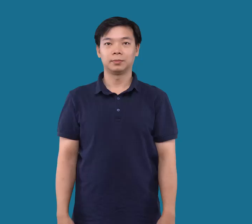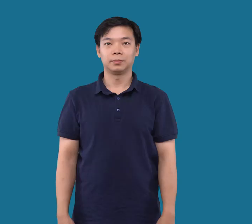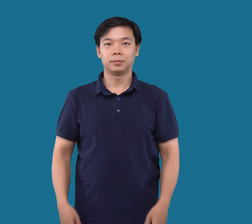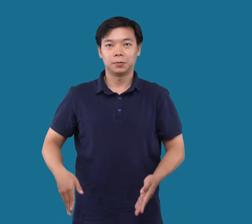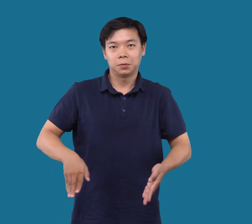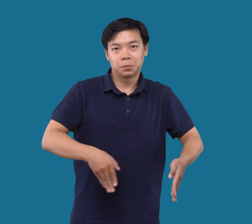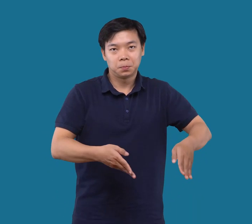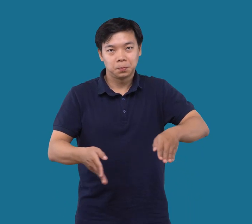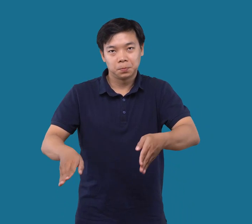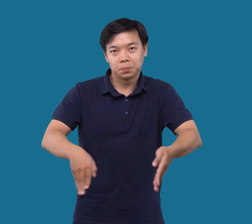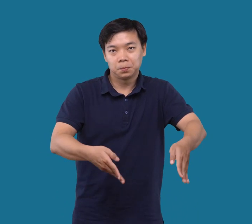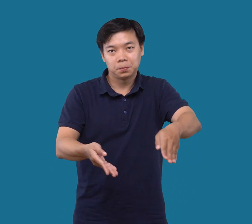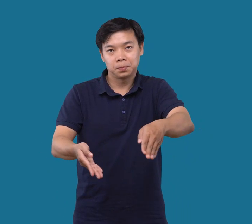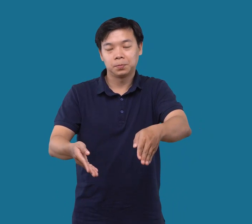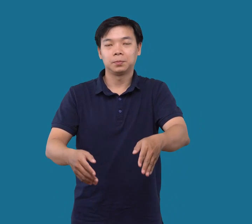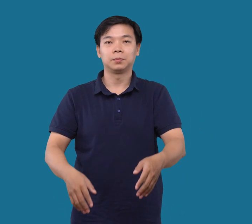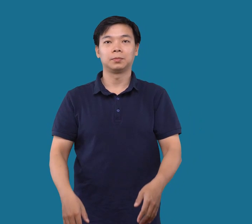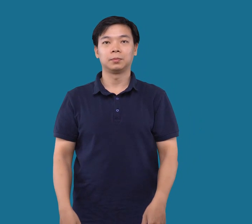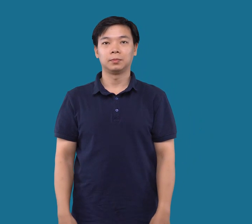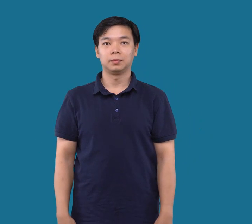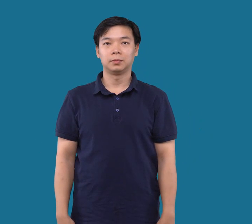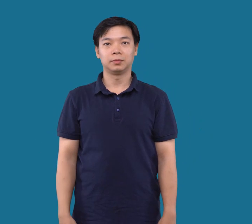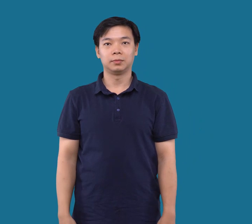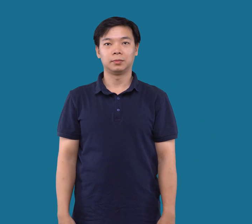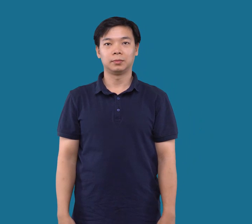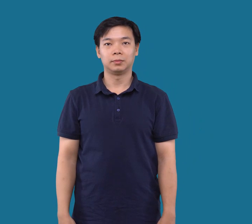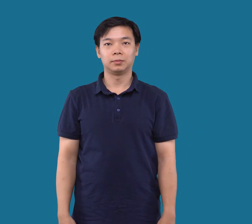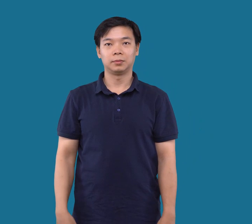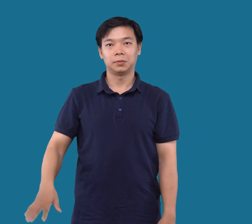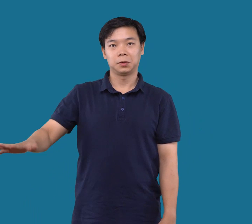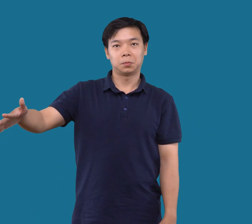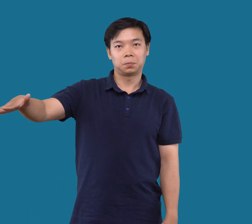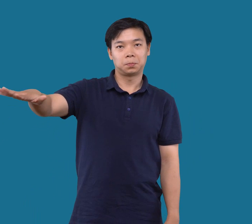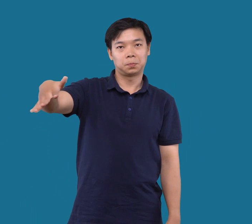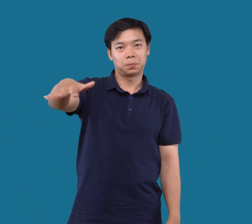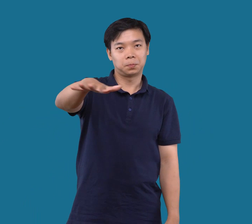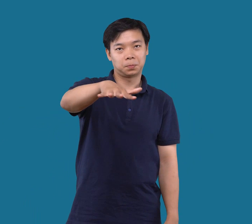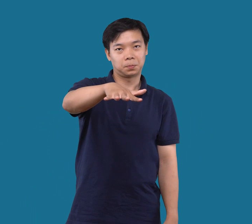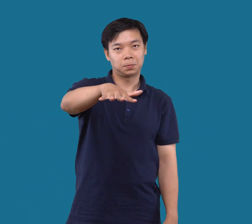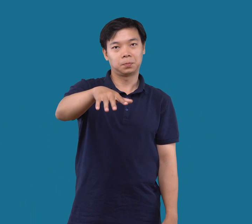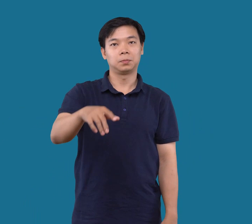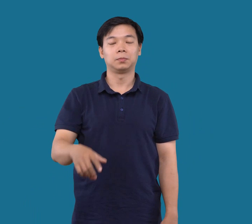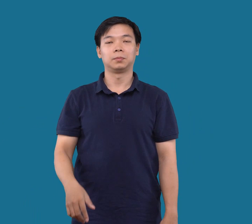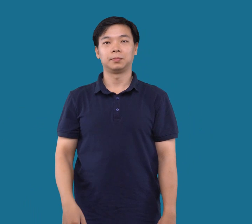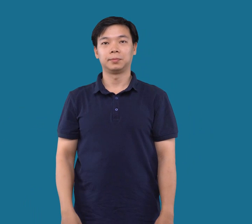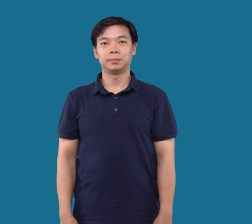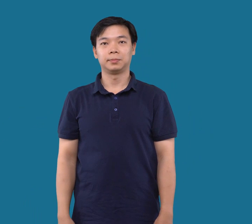con sông